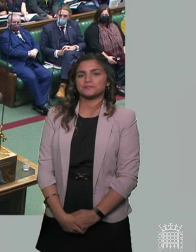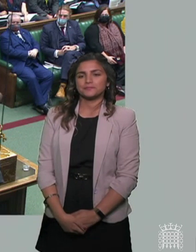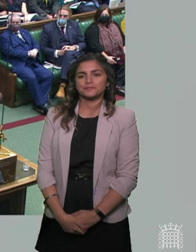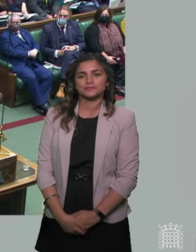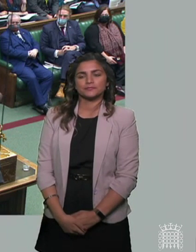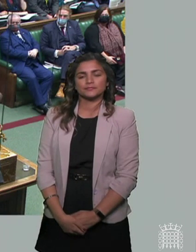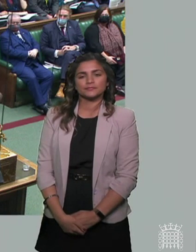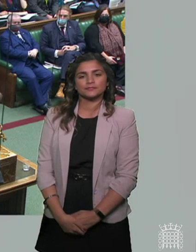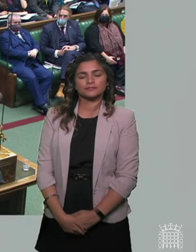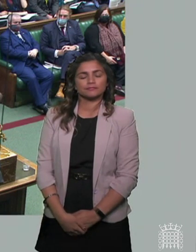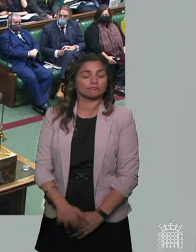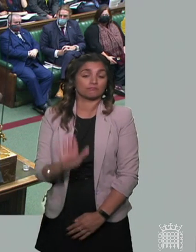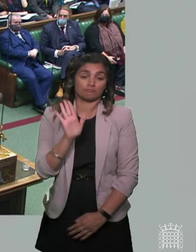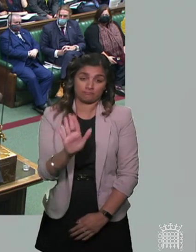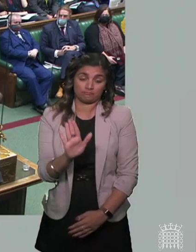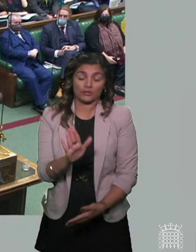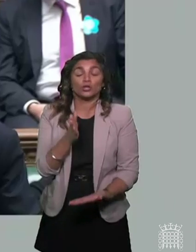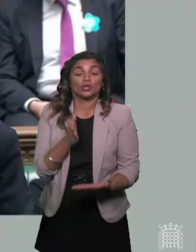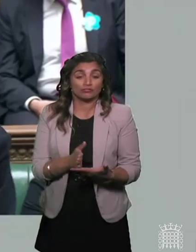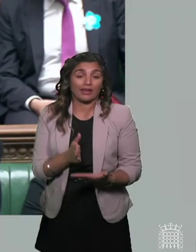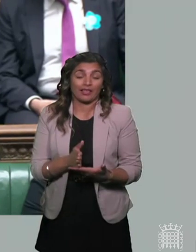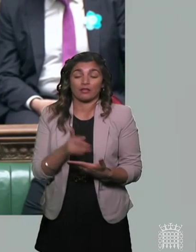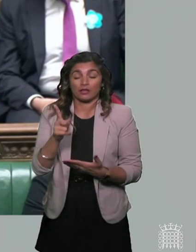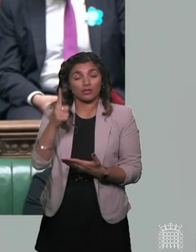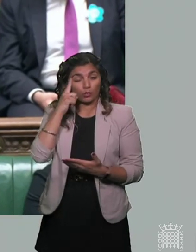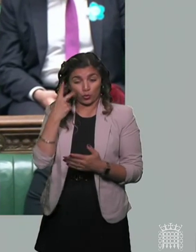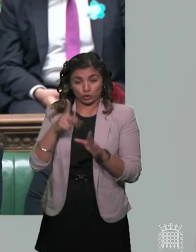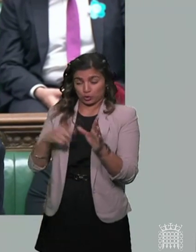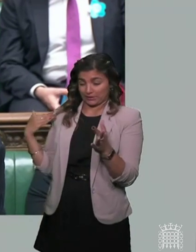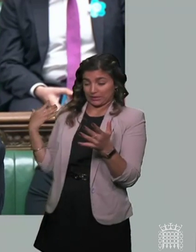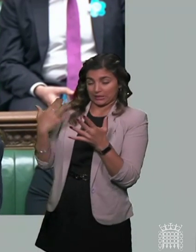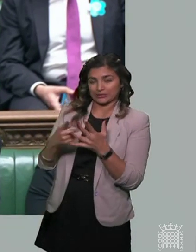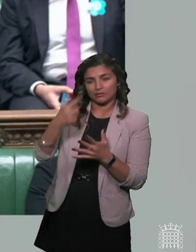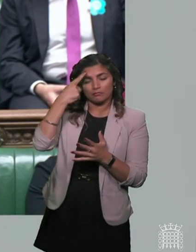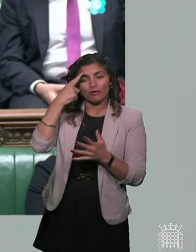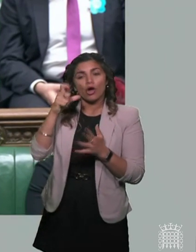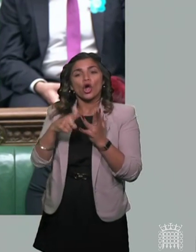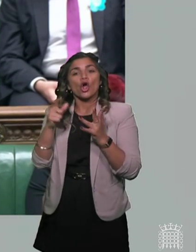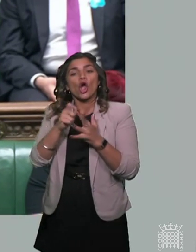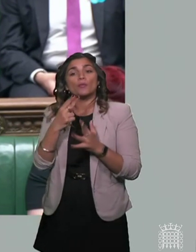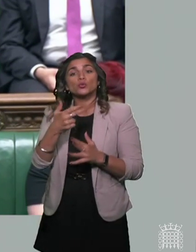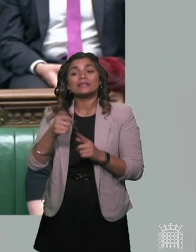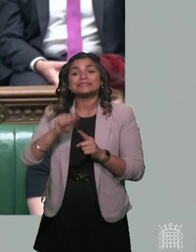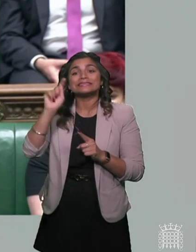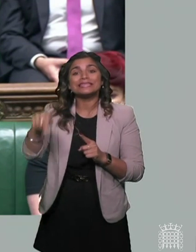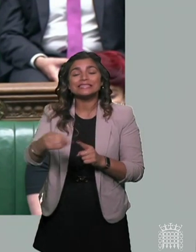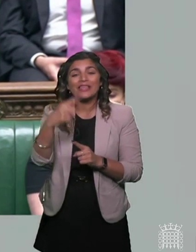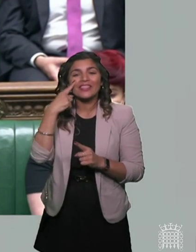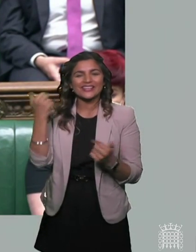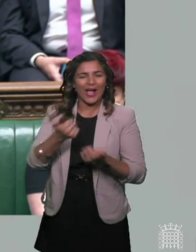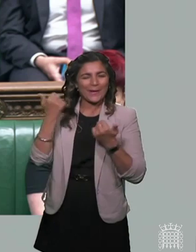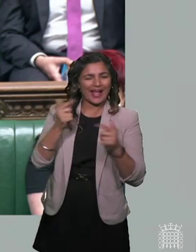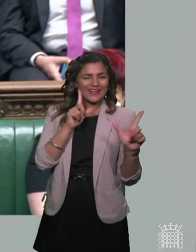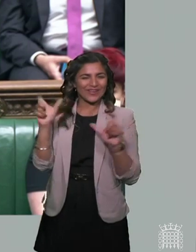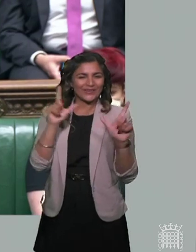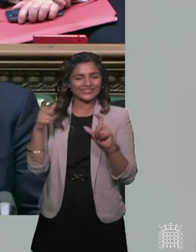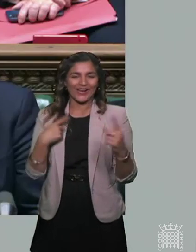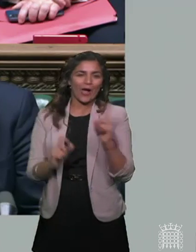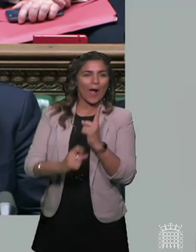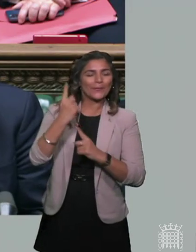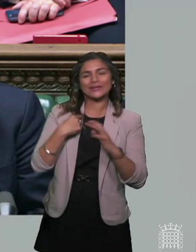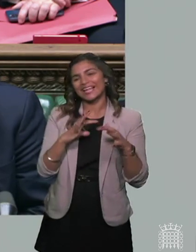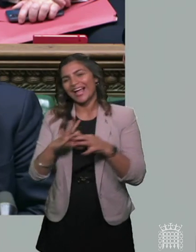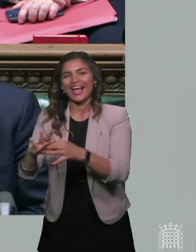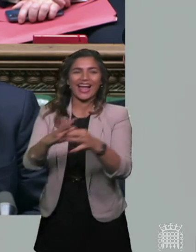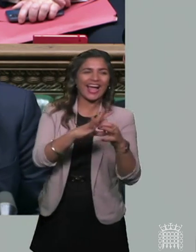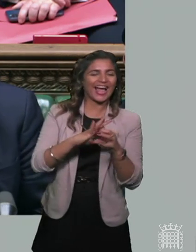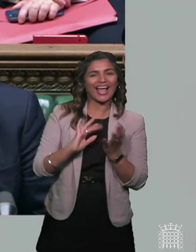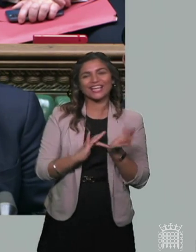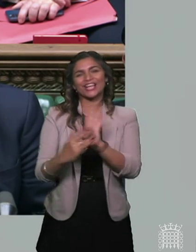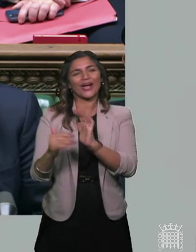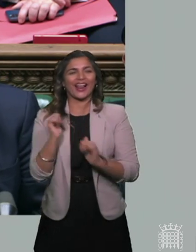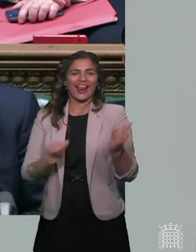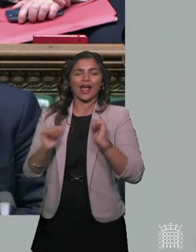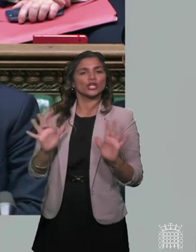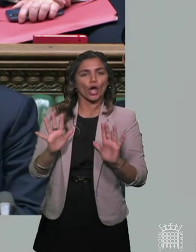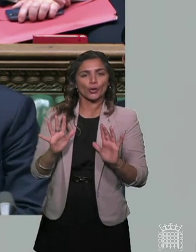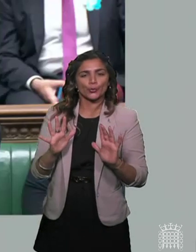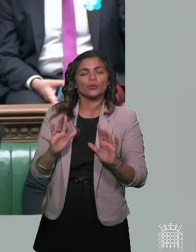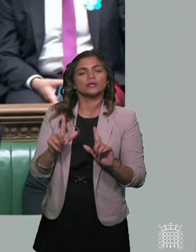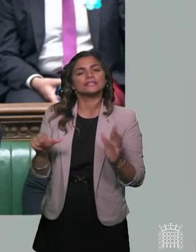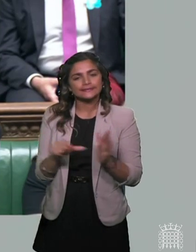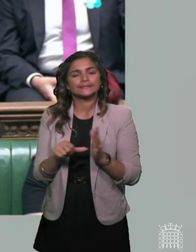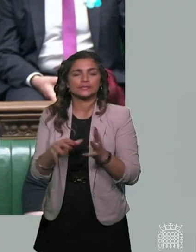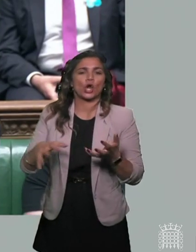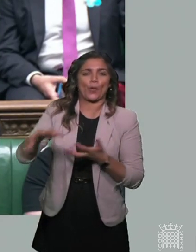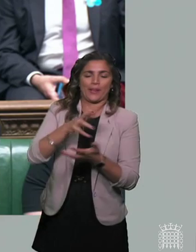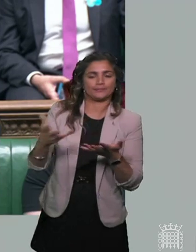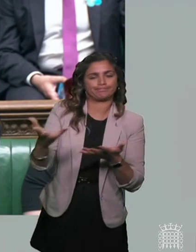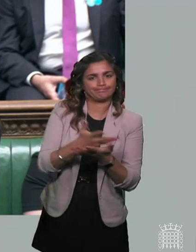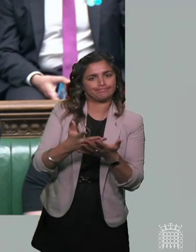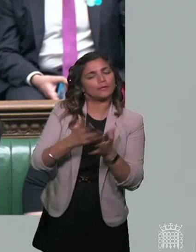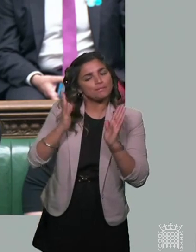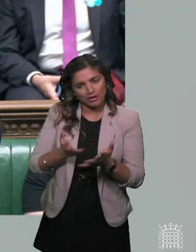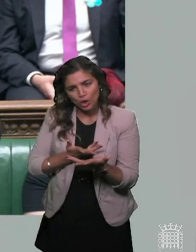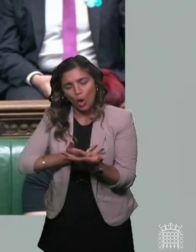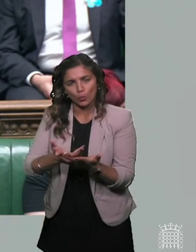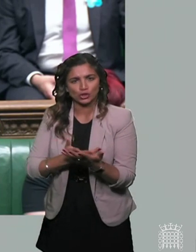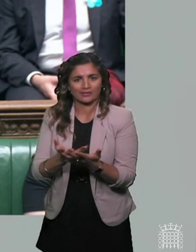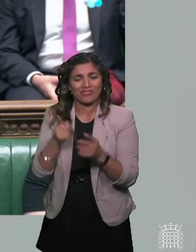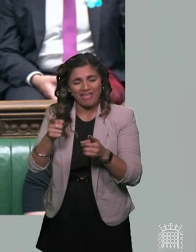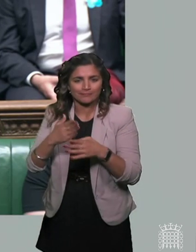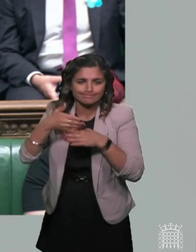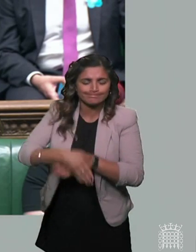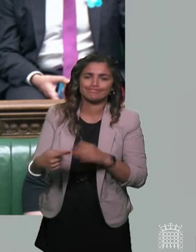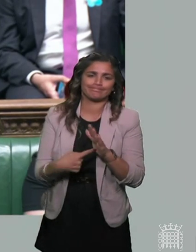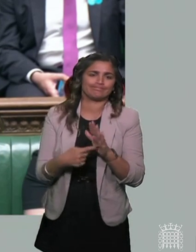The thing the Prime Minister has underestimated throughout these last two years is the fact that COP26 is not a glorified photo opportunity; it is a fragile and complex negotiation.